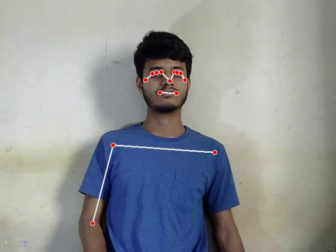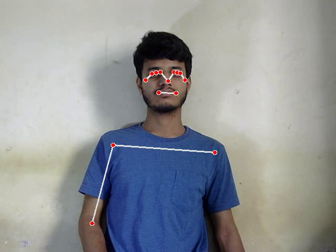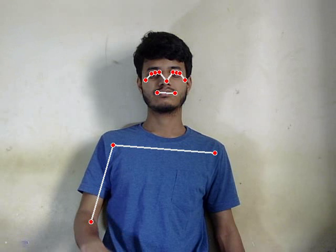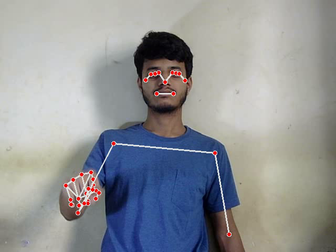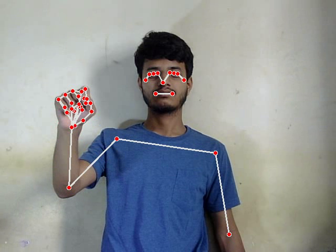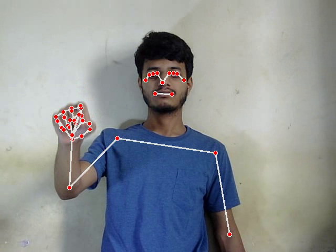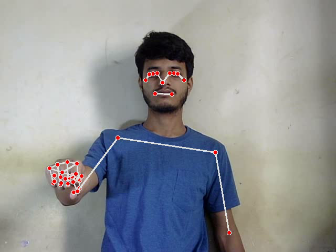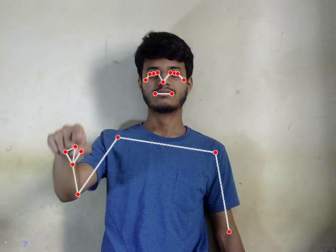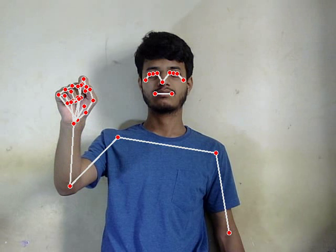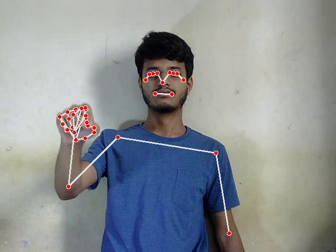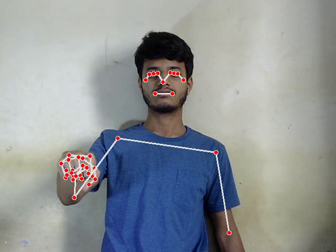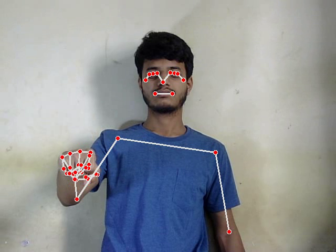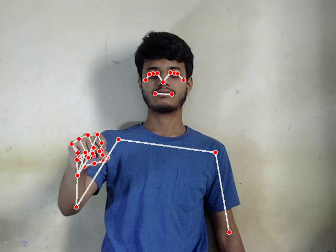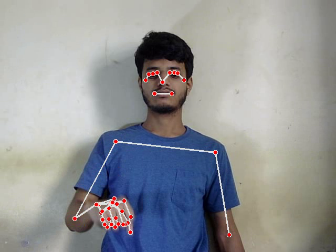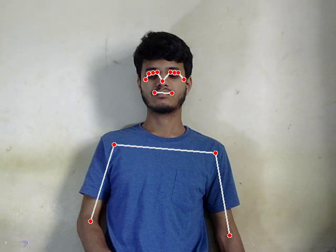yes